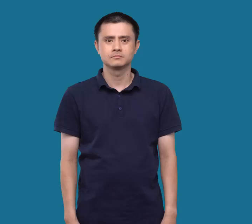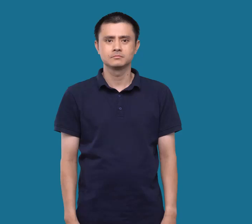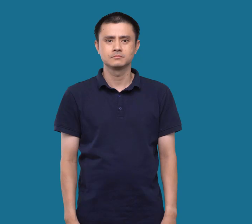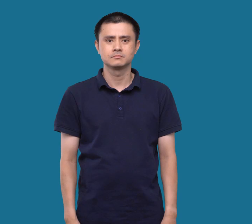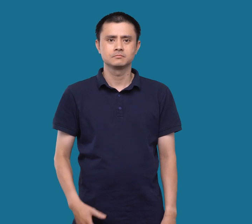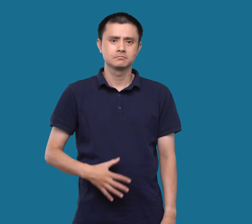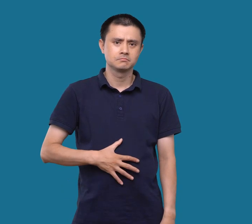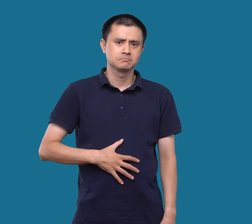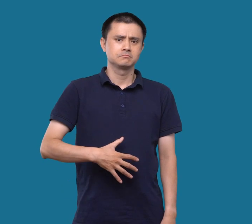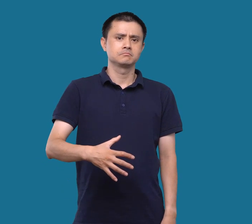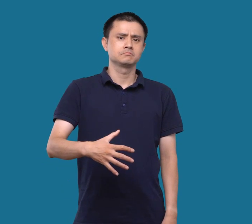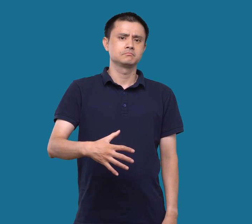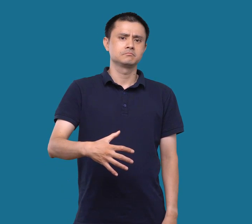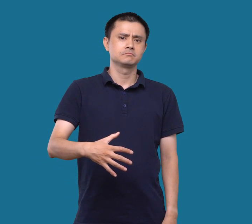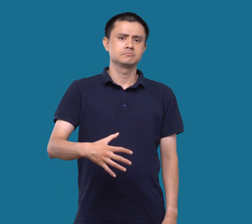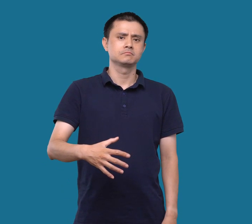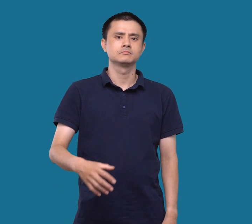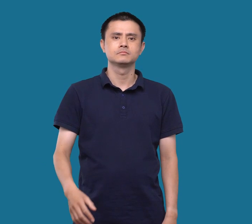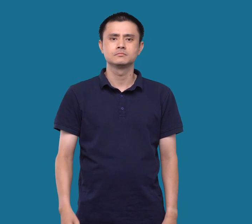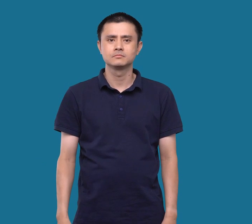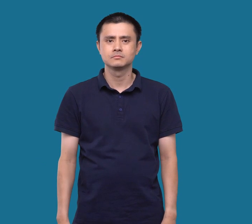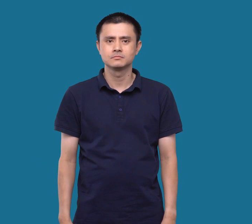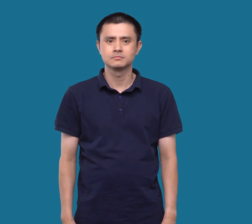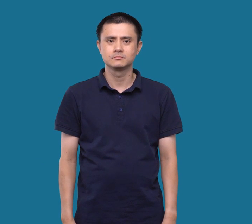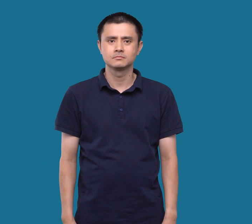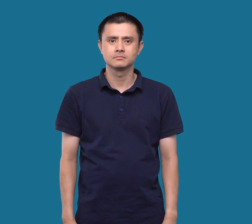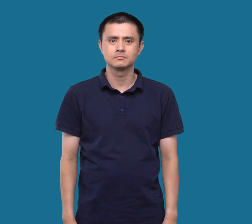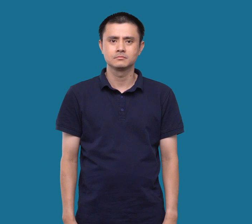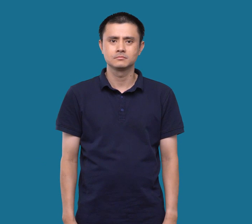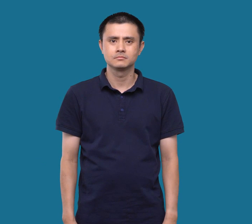no